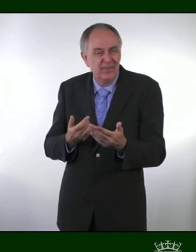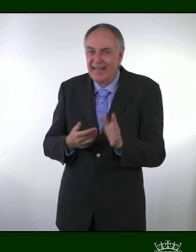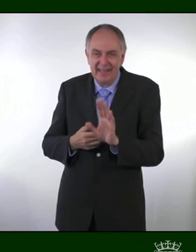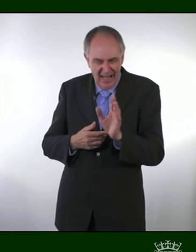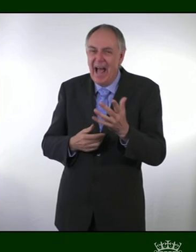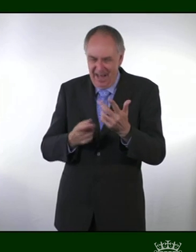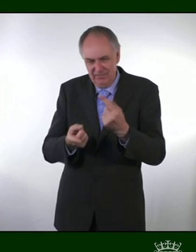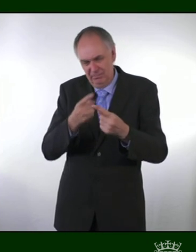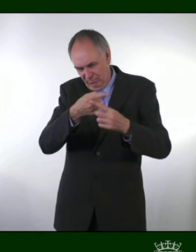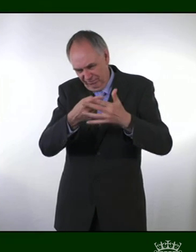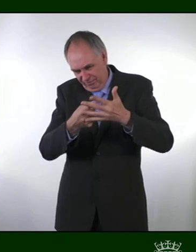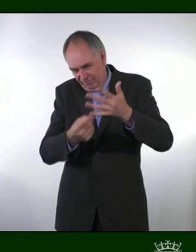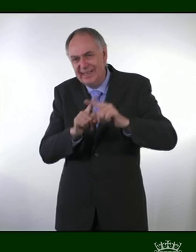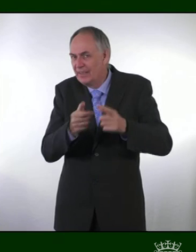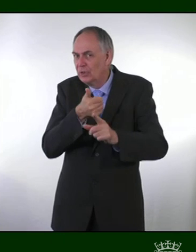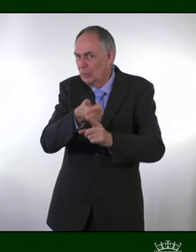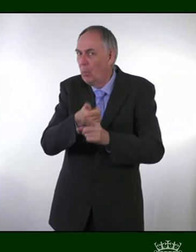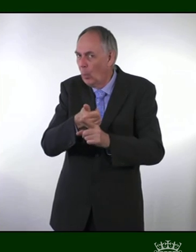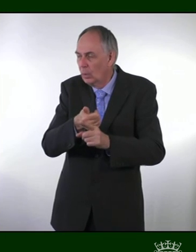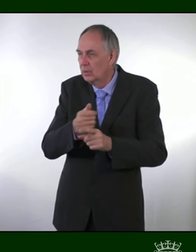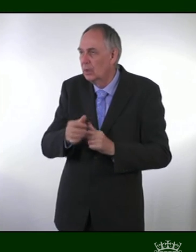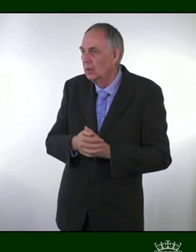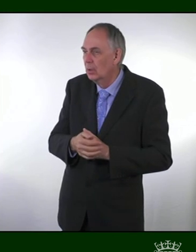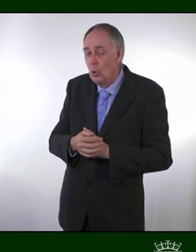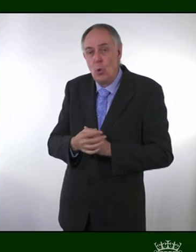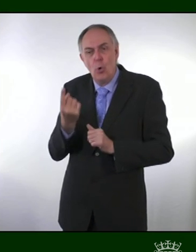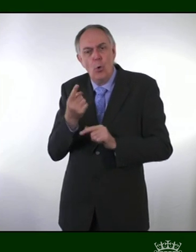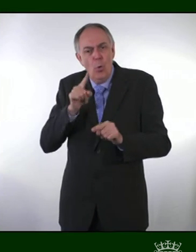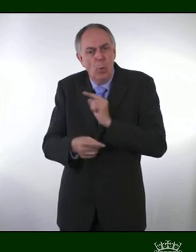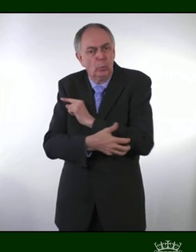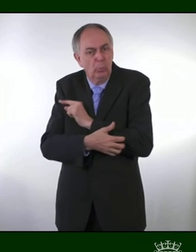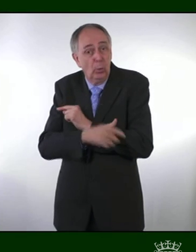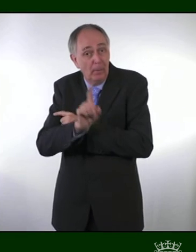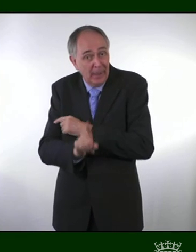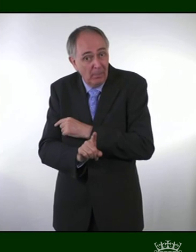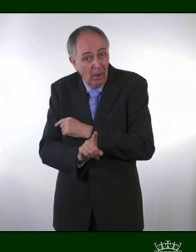There are many ways in which we support the poorest and neediest in this country.